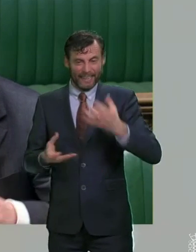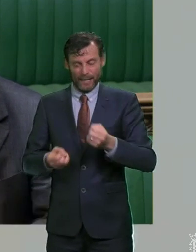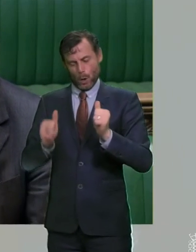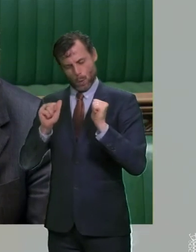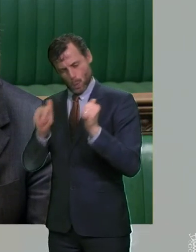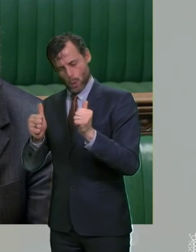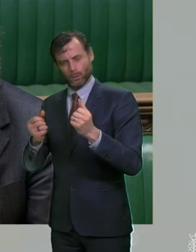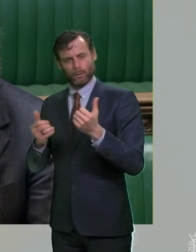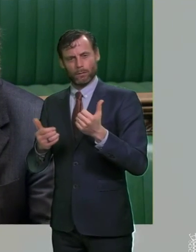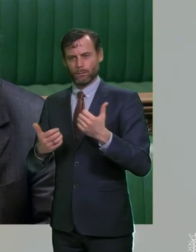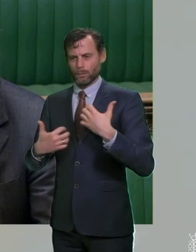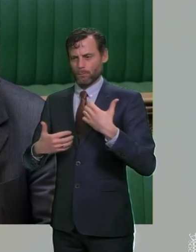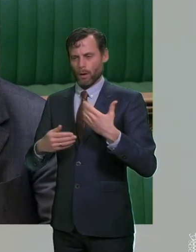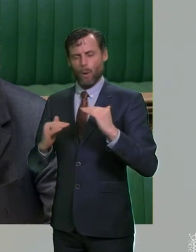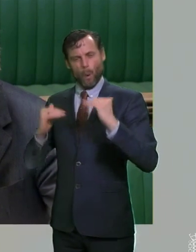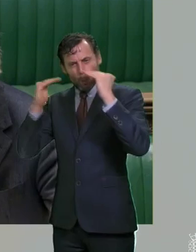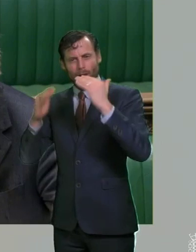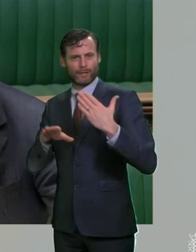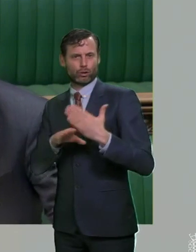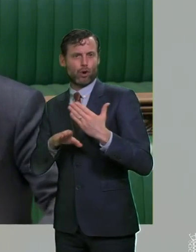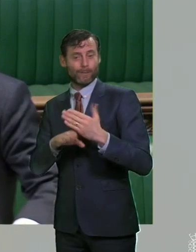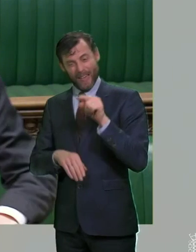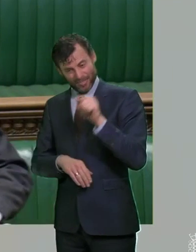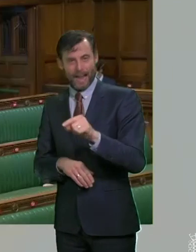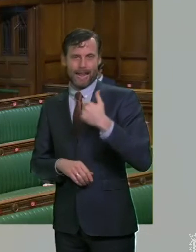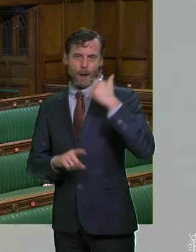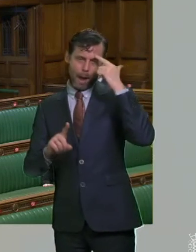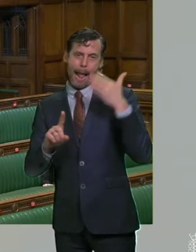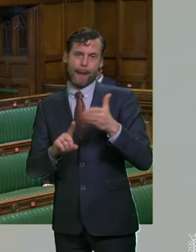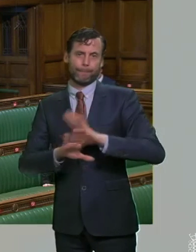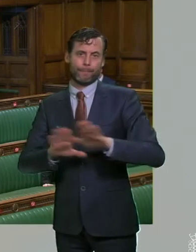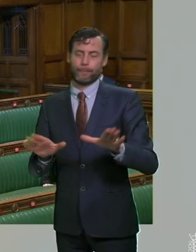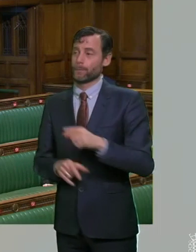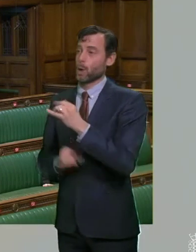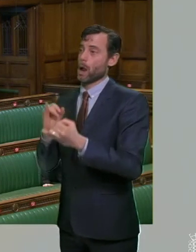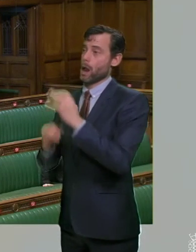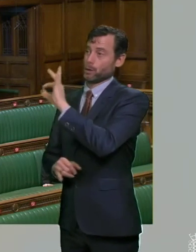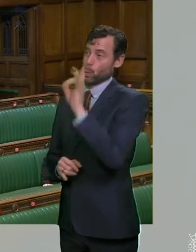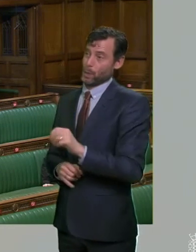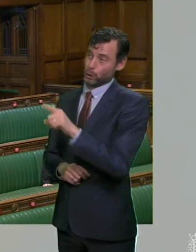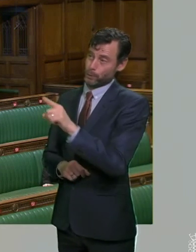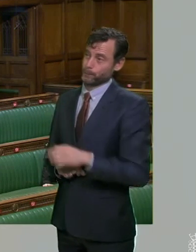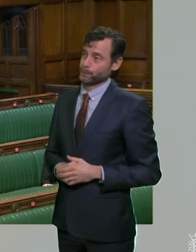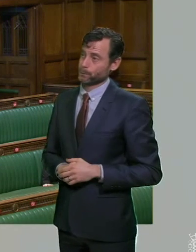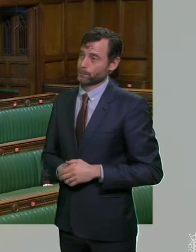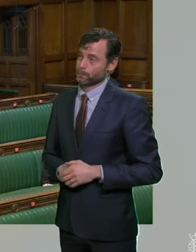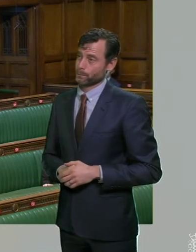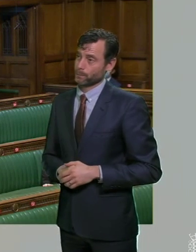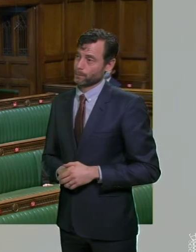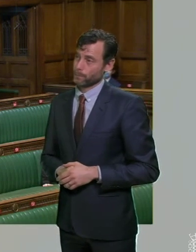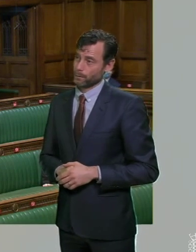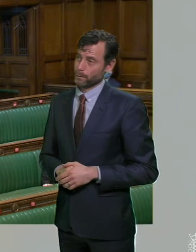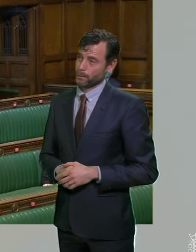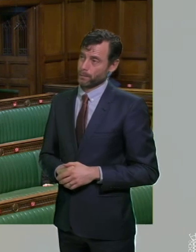As I said in response to the honourable Member for Stockton North , that is the agenda of this Government.